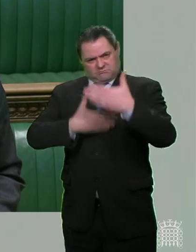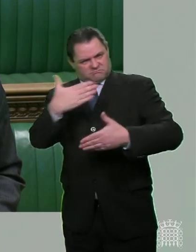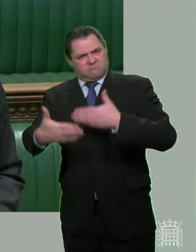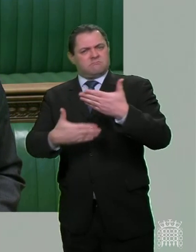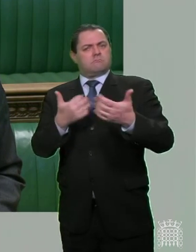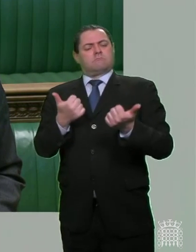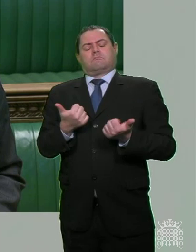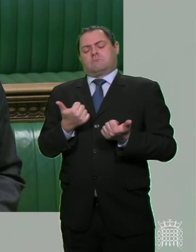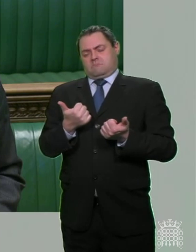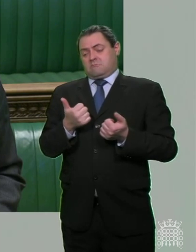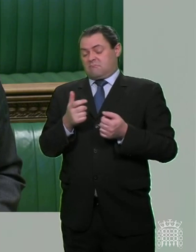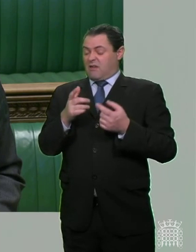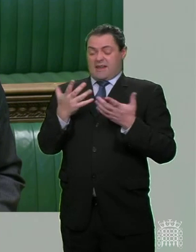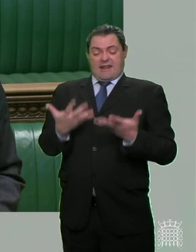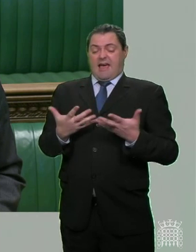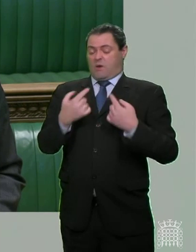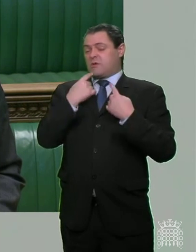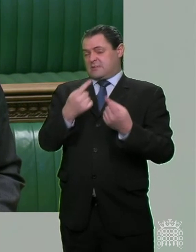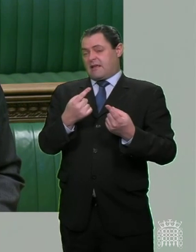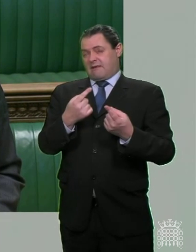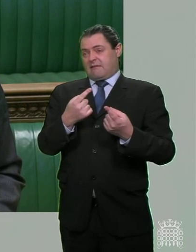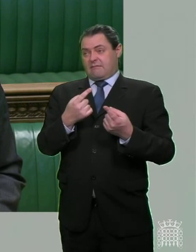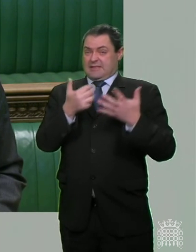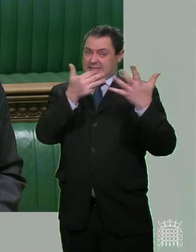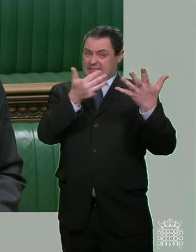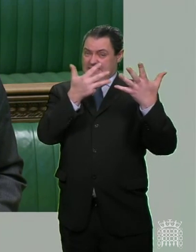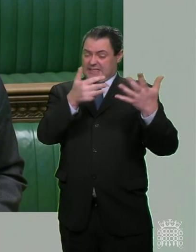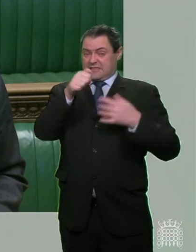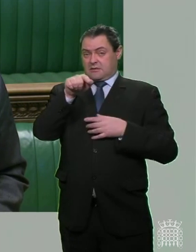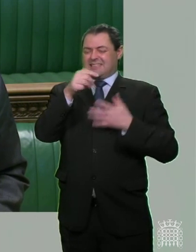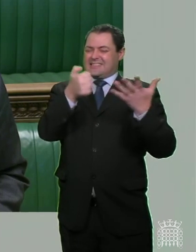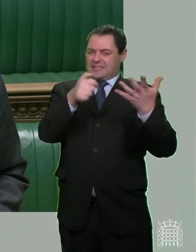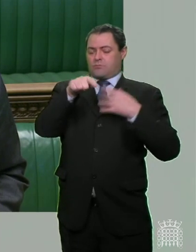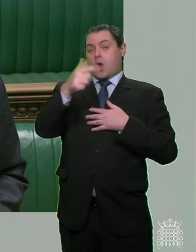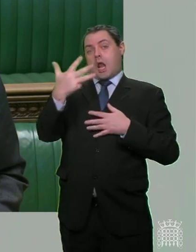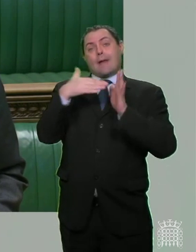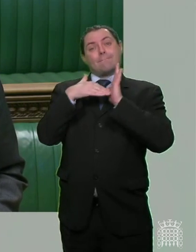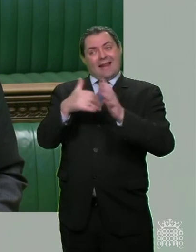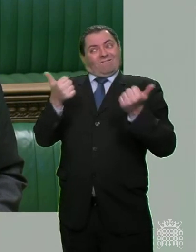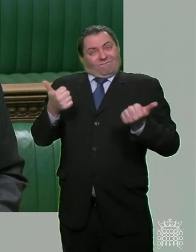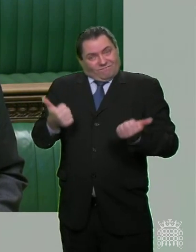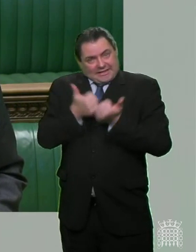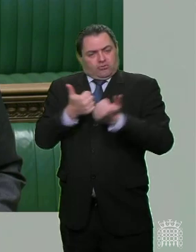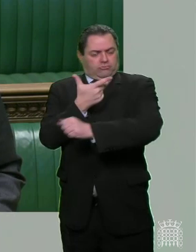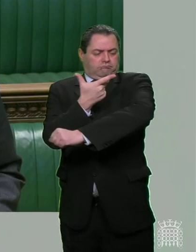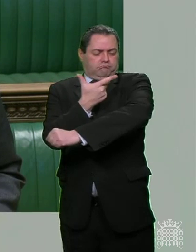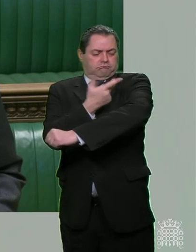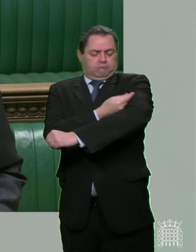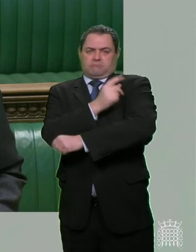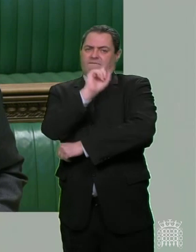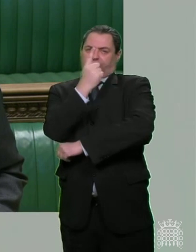As I speak to you today, Mr Speaker, 6.9 million people in our country have had the vaccine.